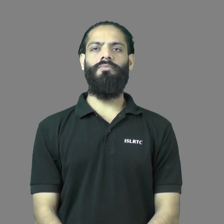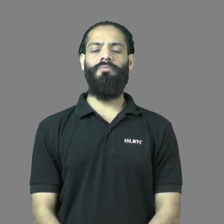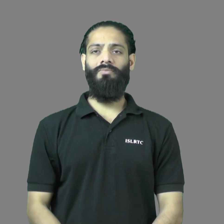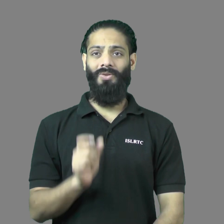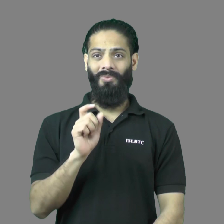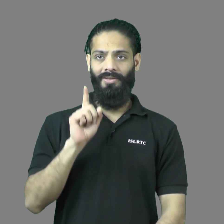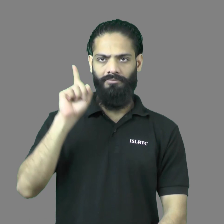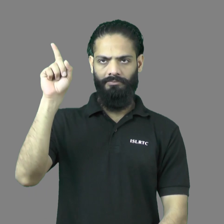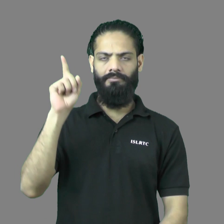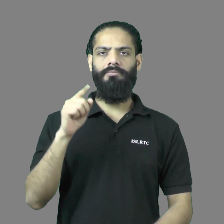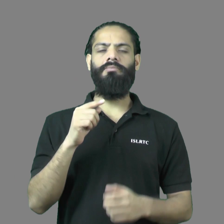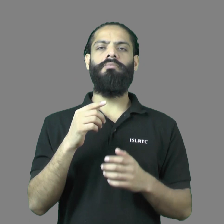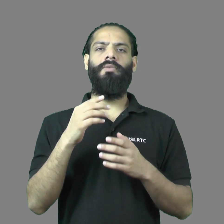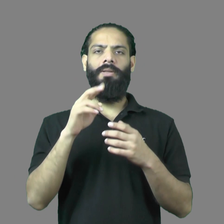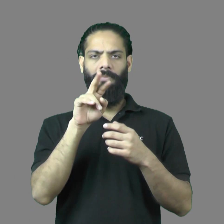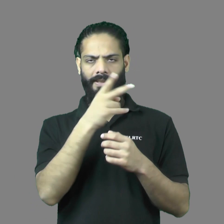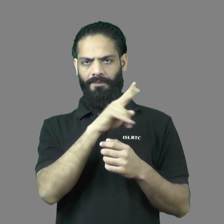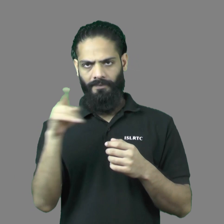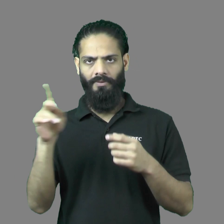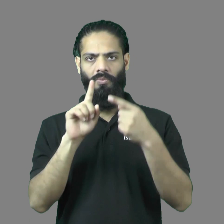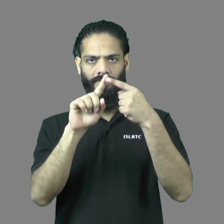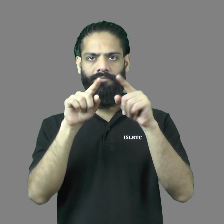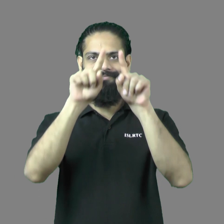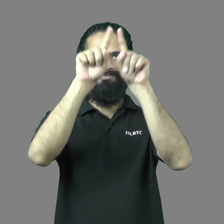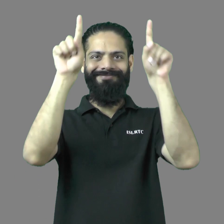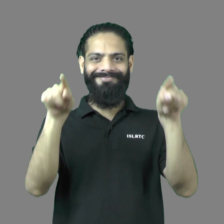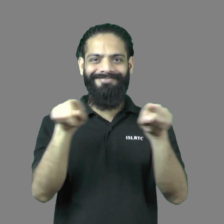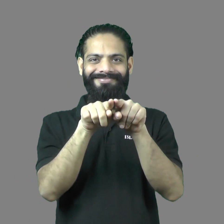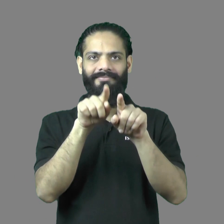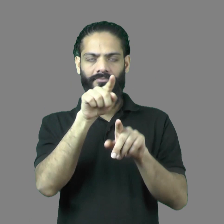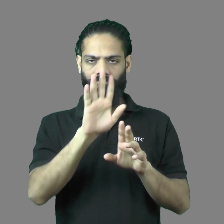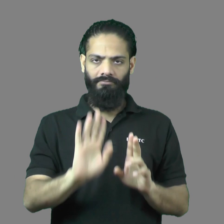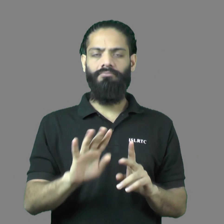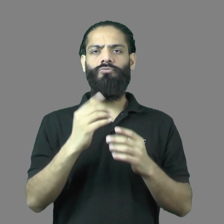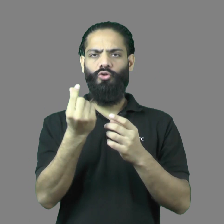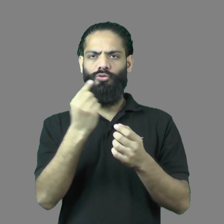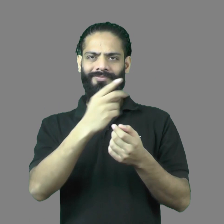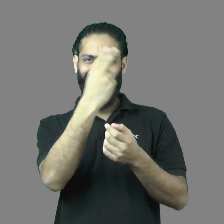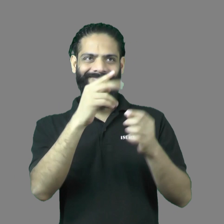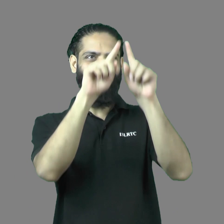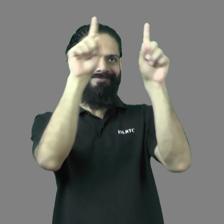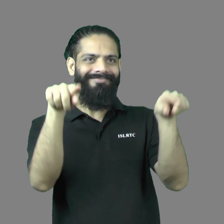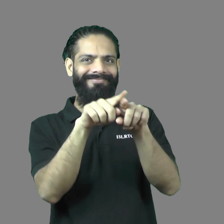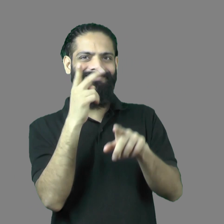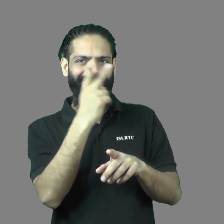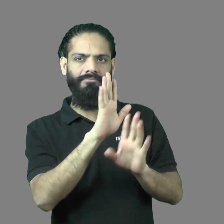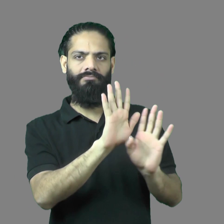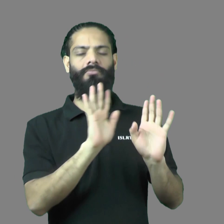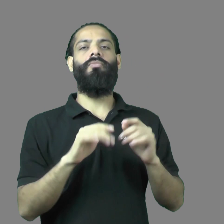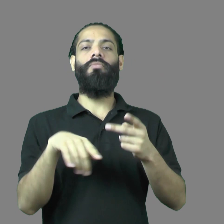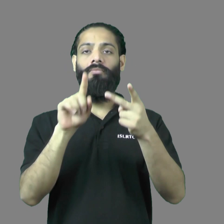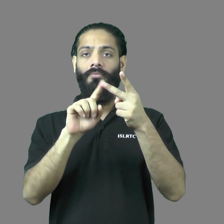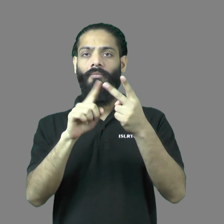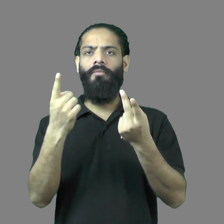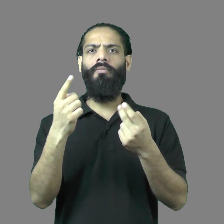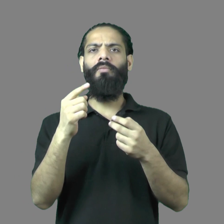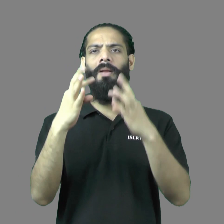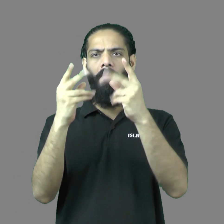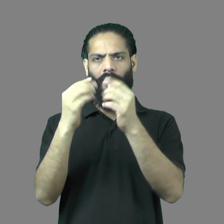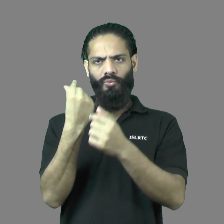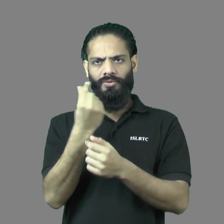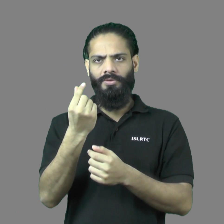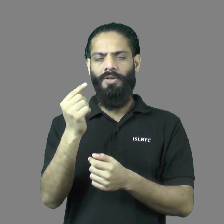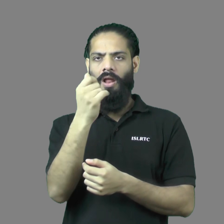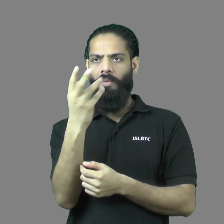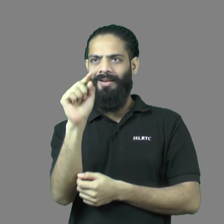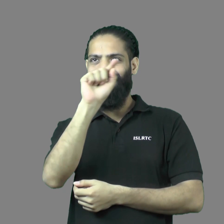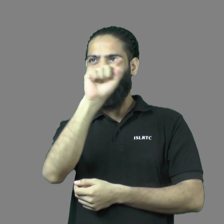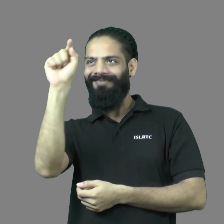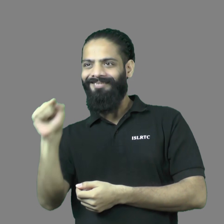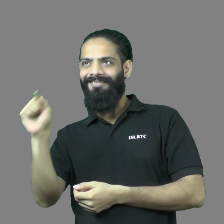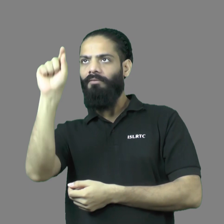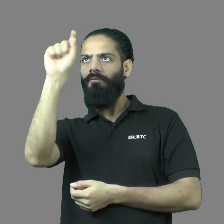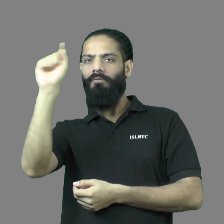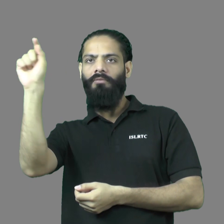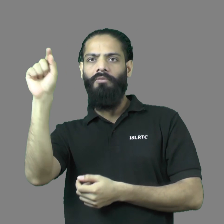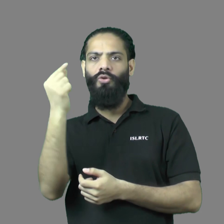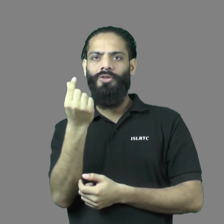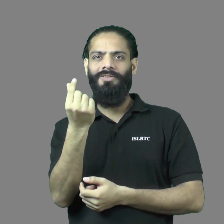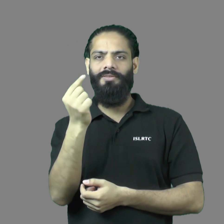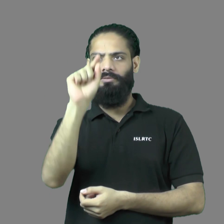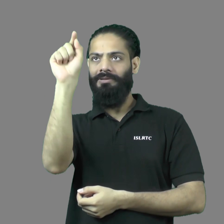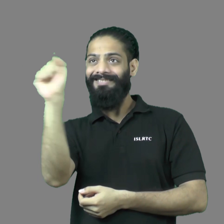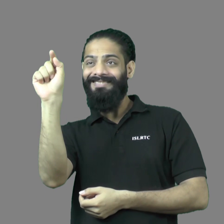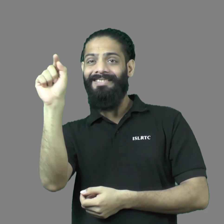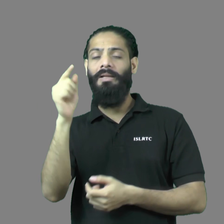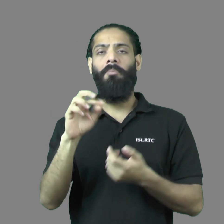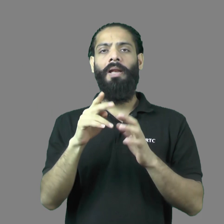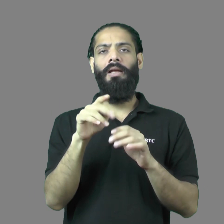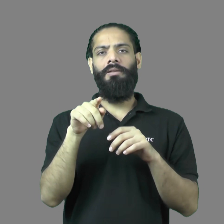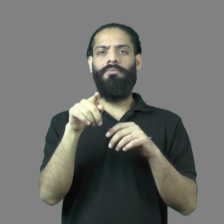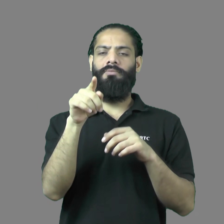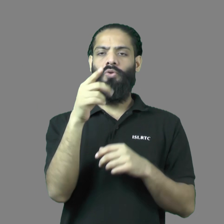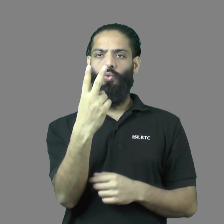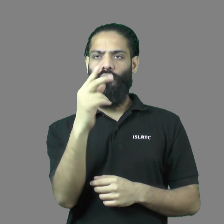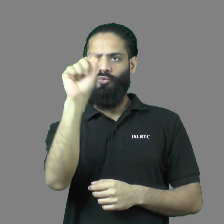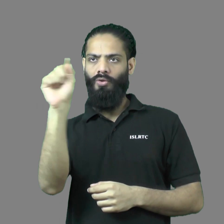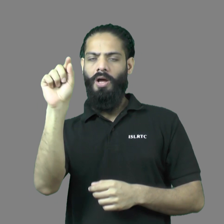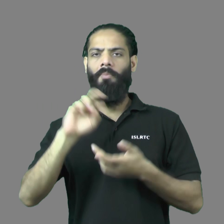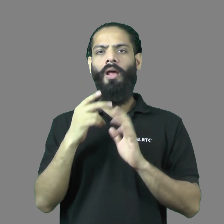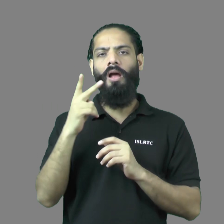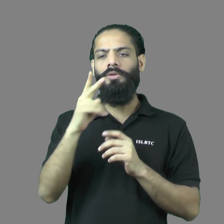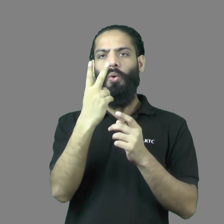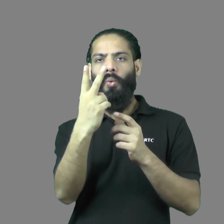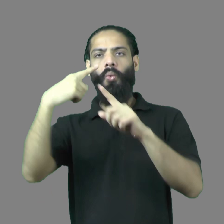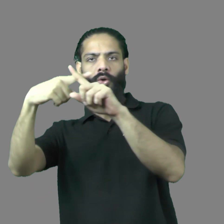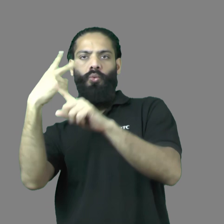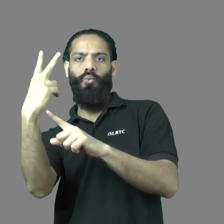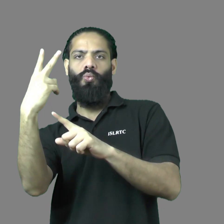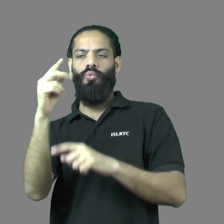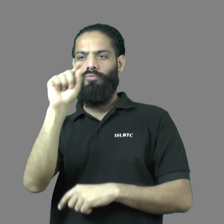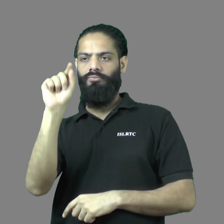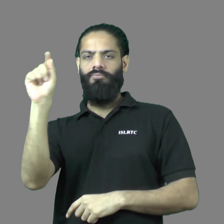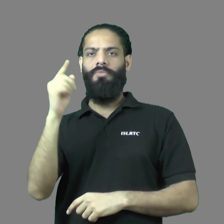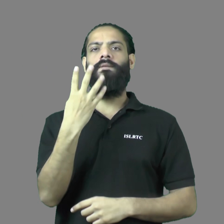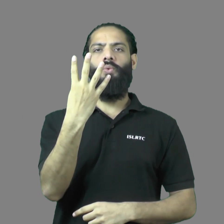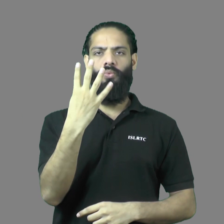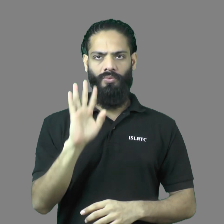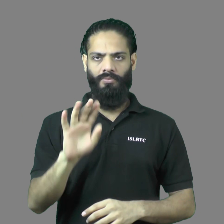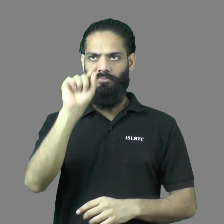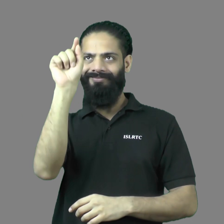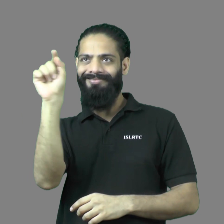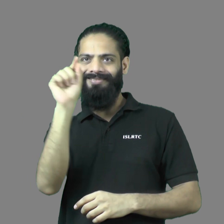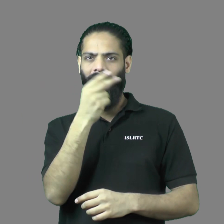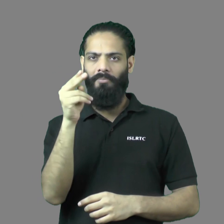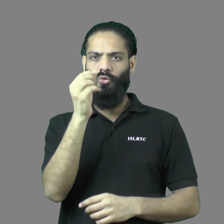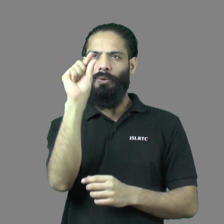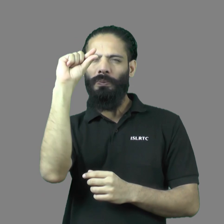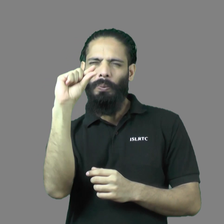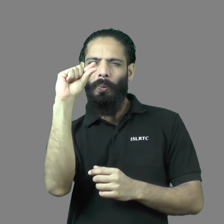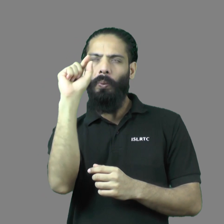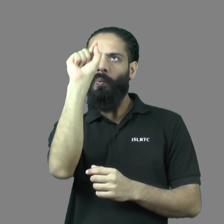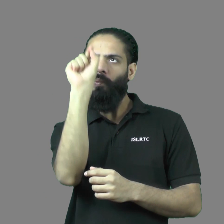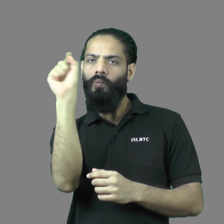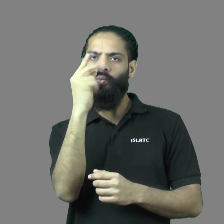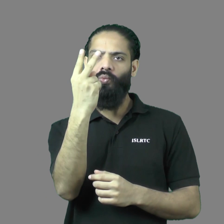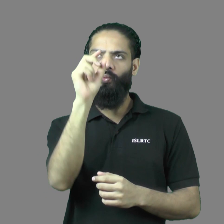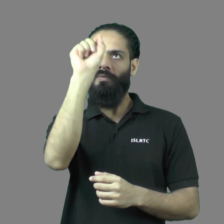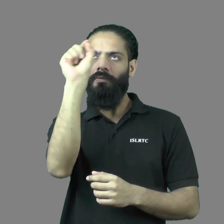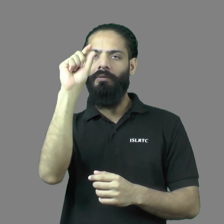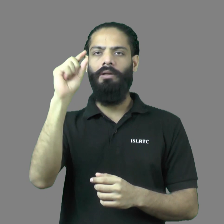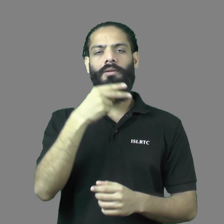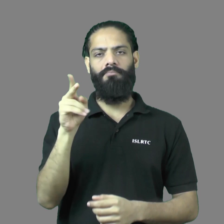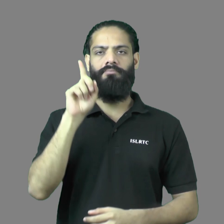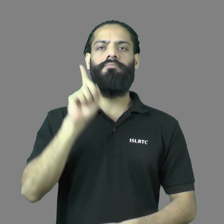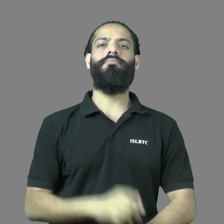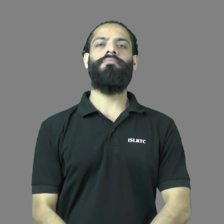Square